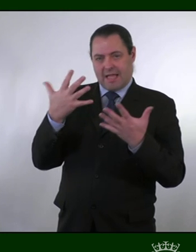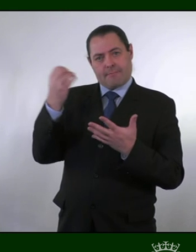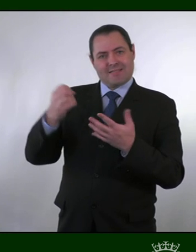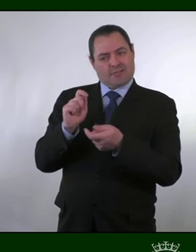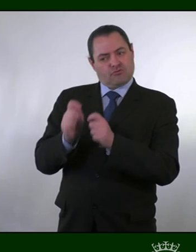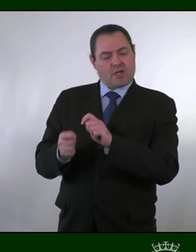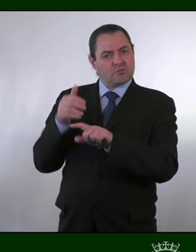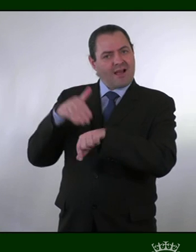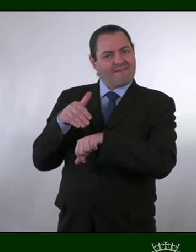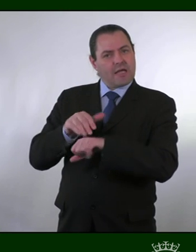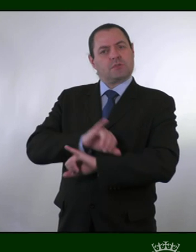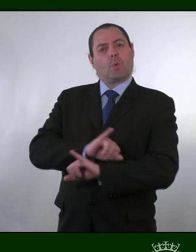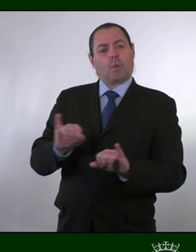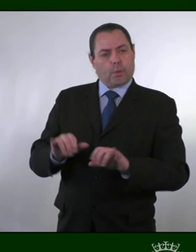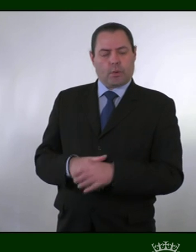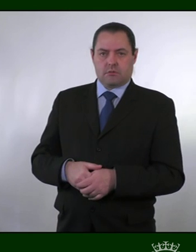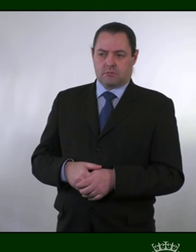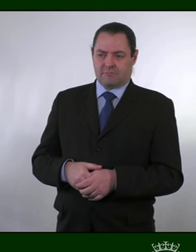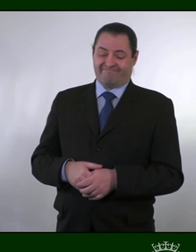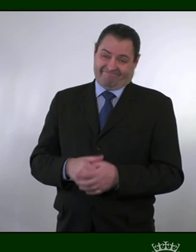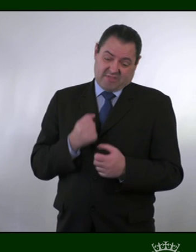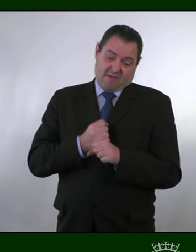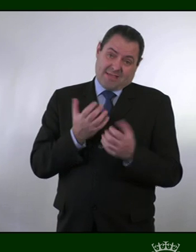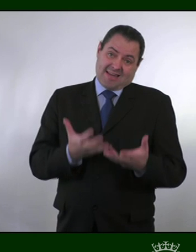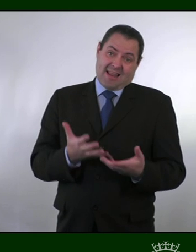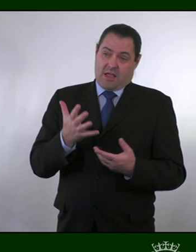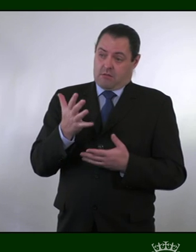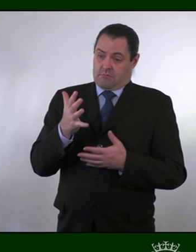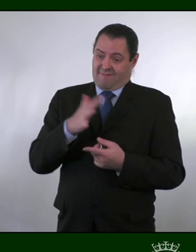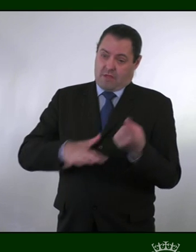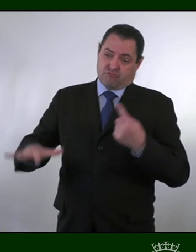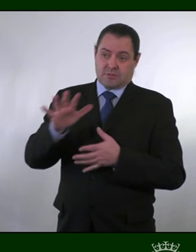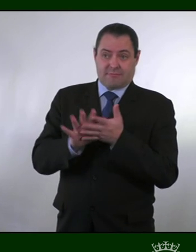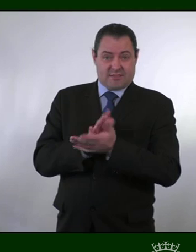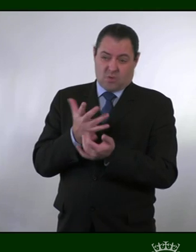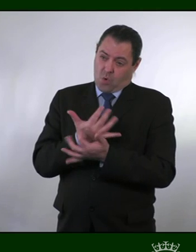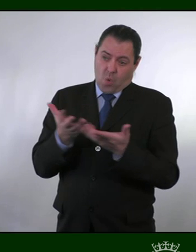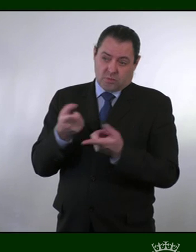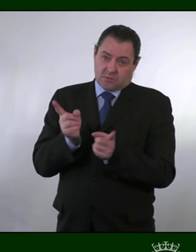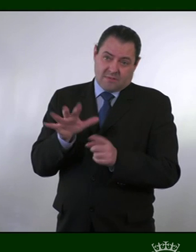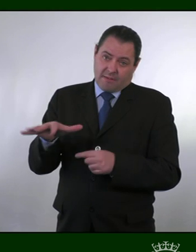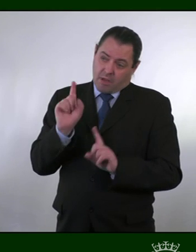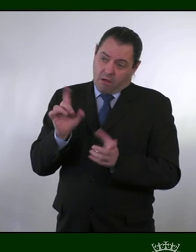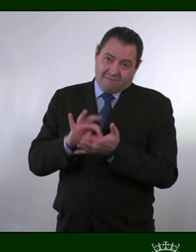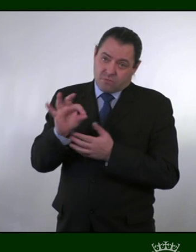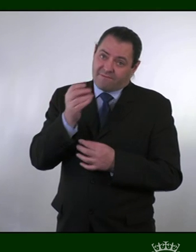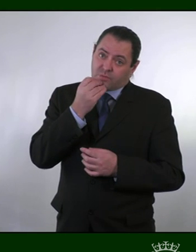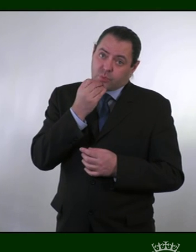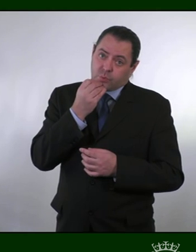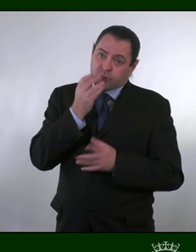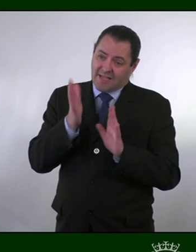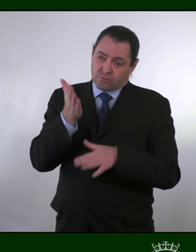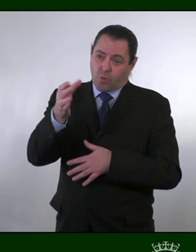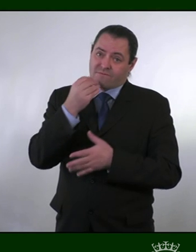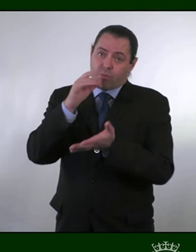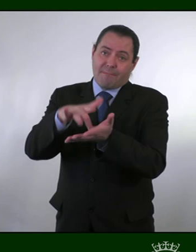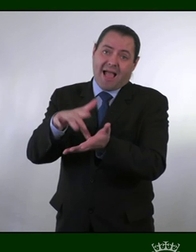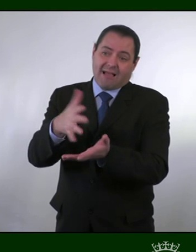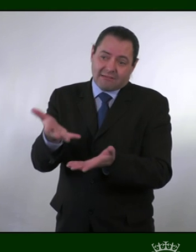This Government have been responsible for creating an environment that is pushing millions of families into food poverty, which will be shaping this terrifying outcome.